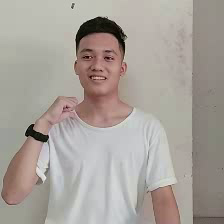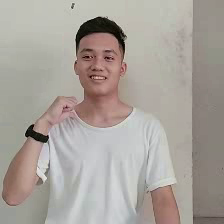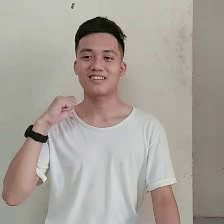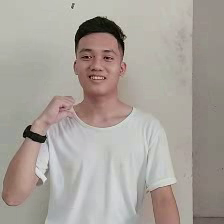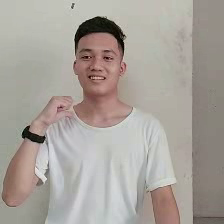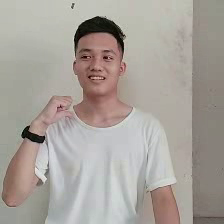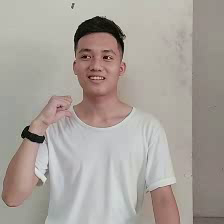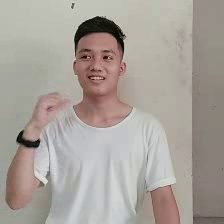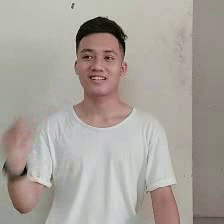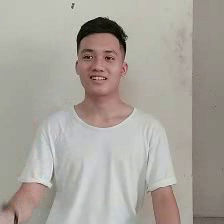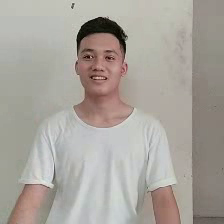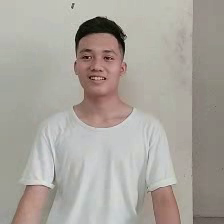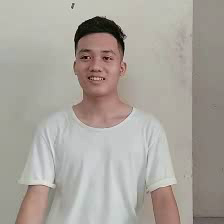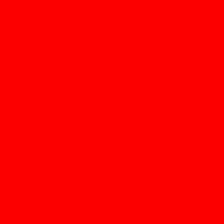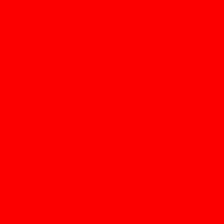Nghỉ ngơi